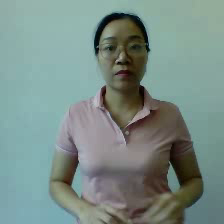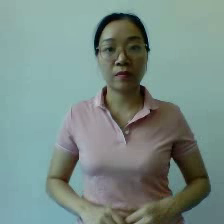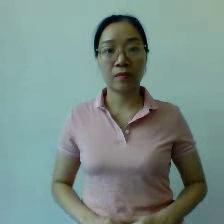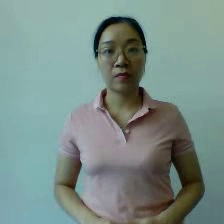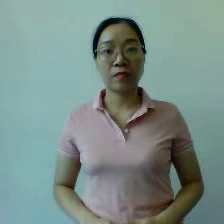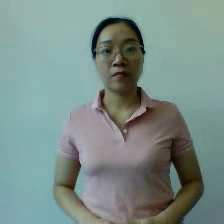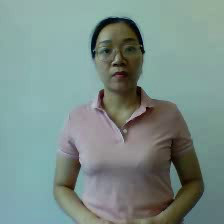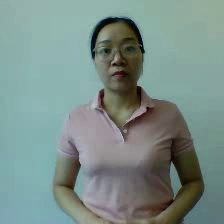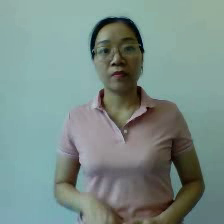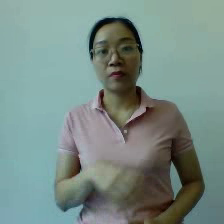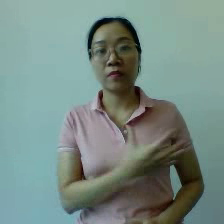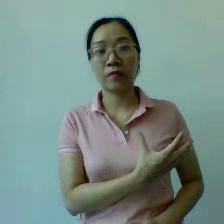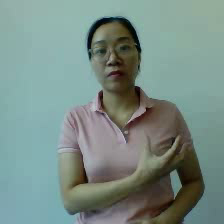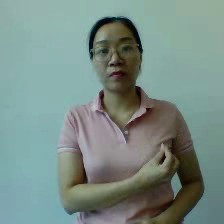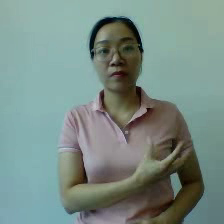Xúc động